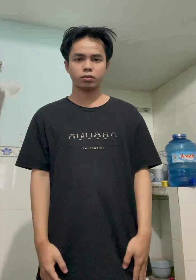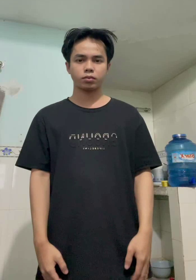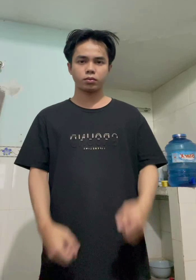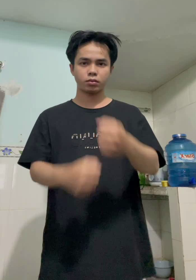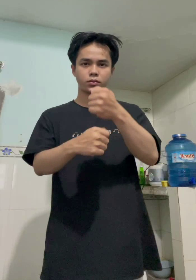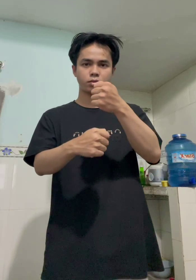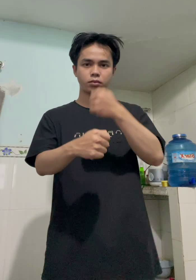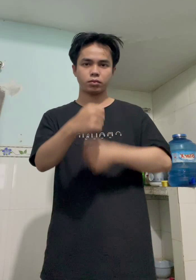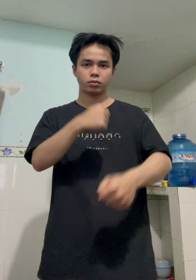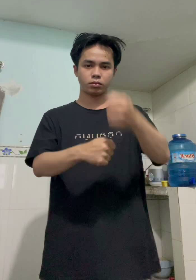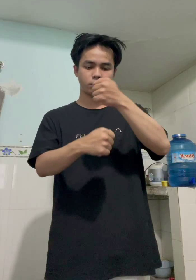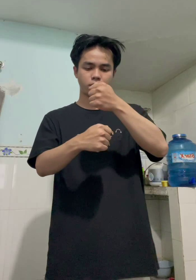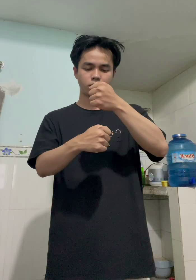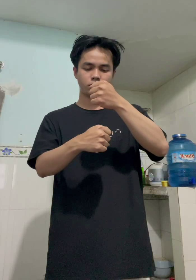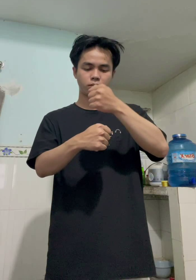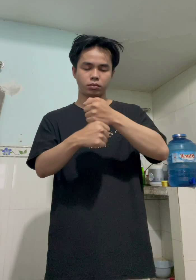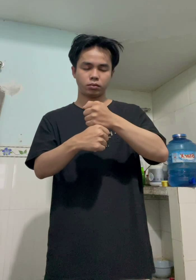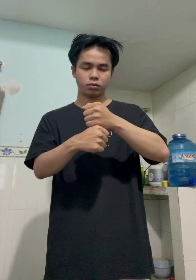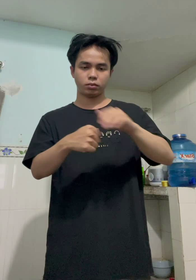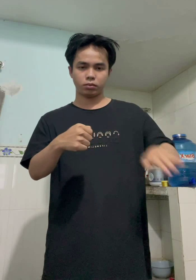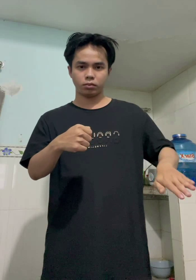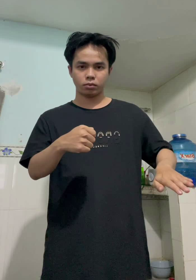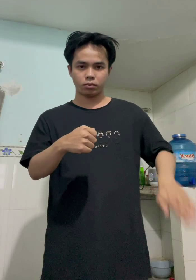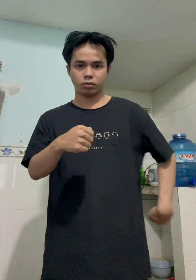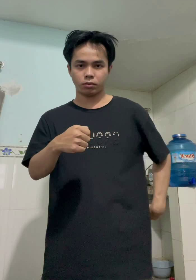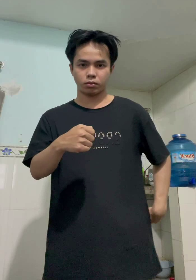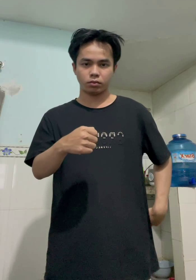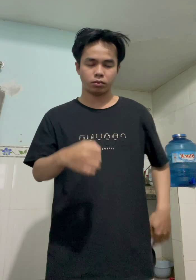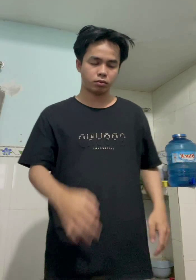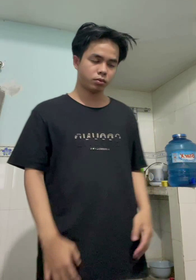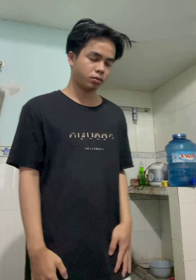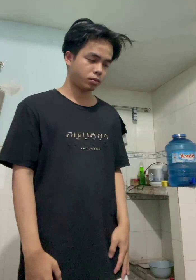nam sau